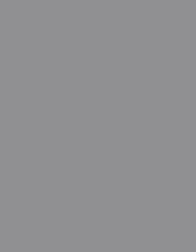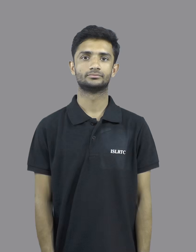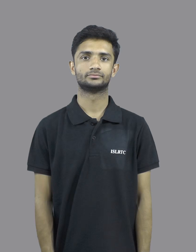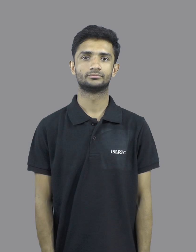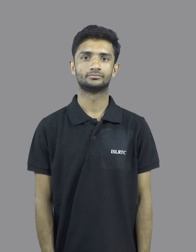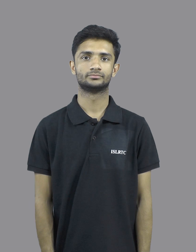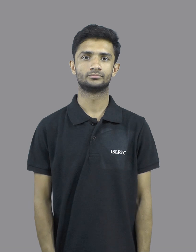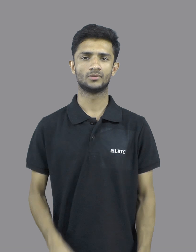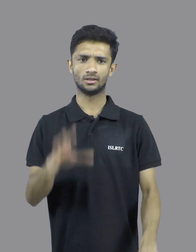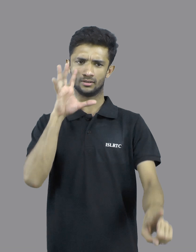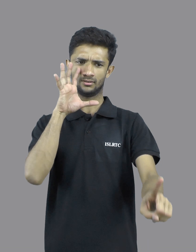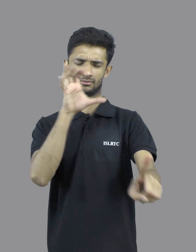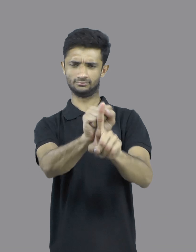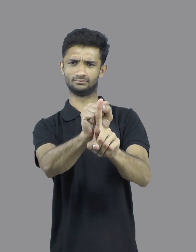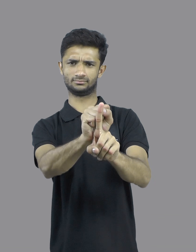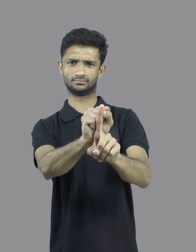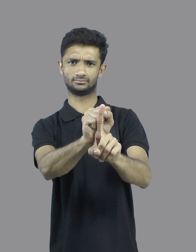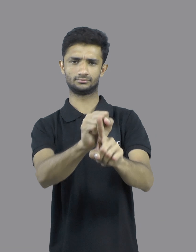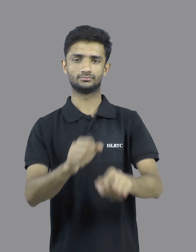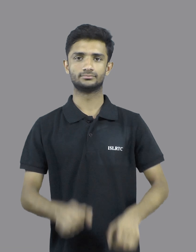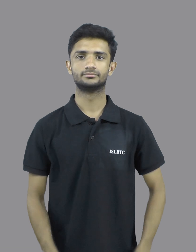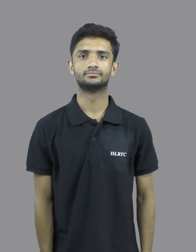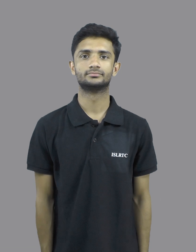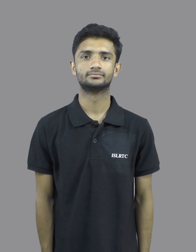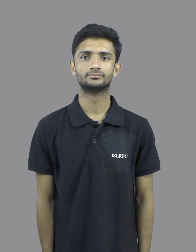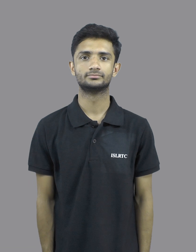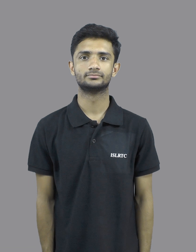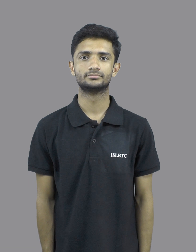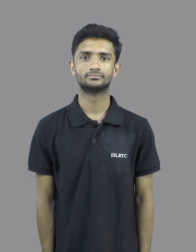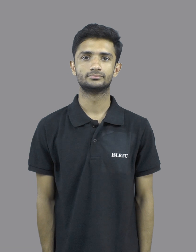Recognize